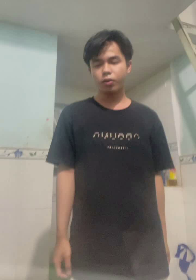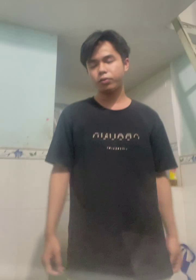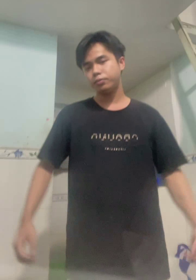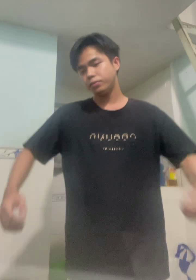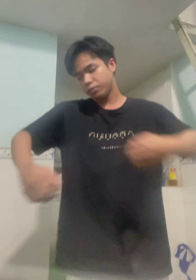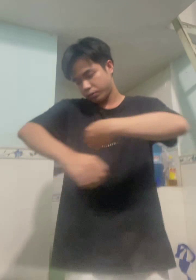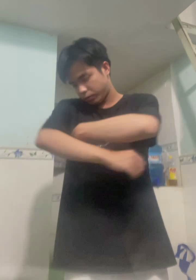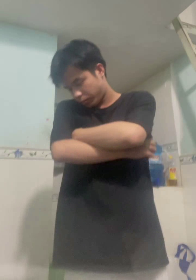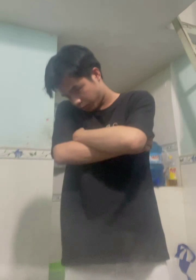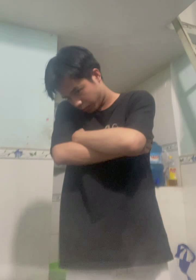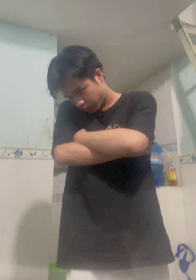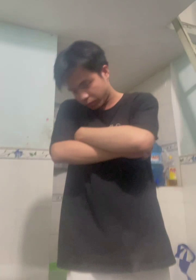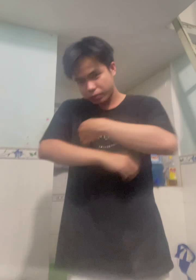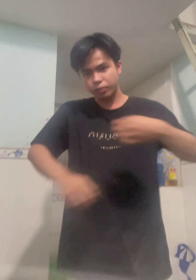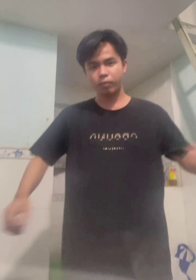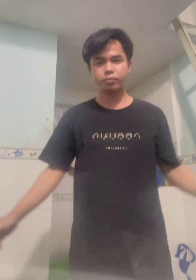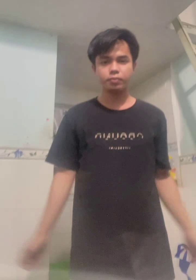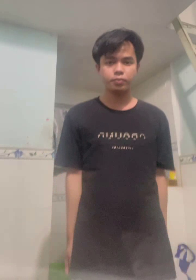om